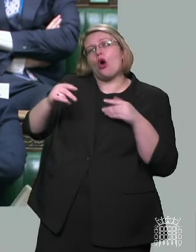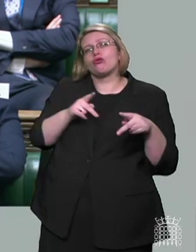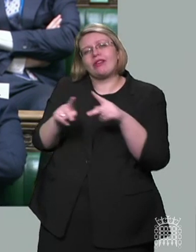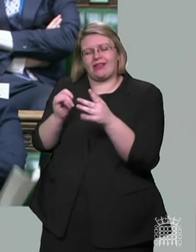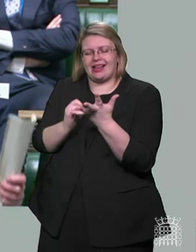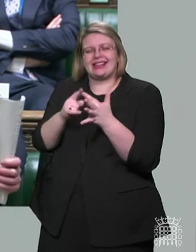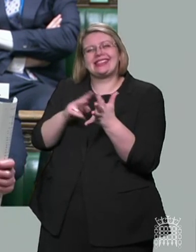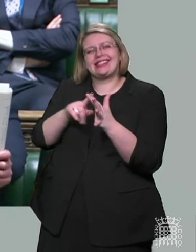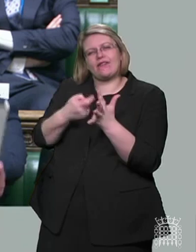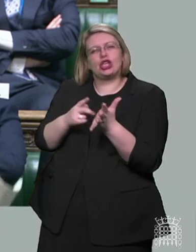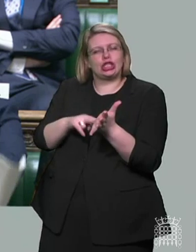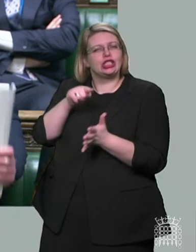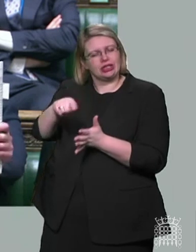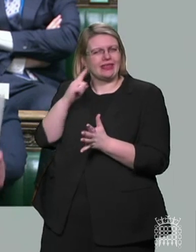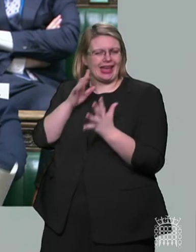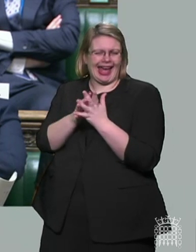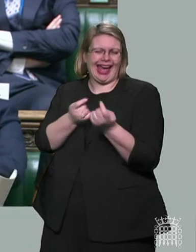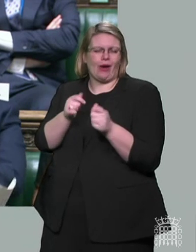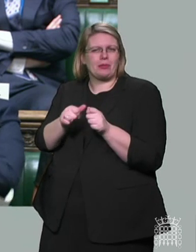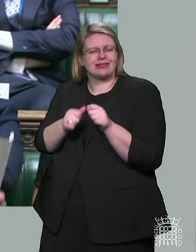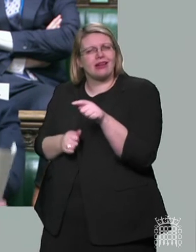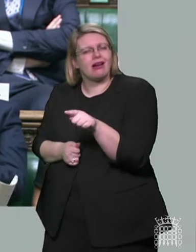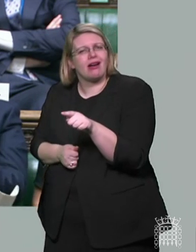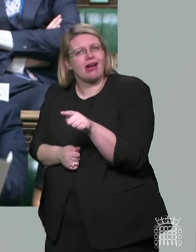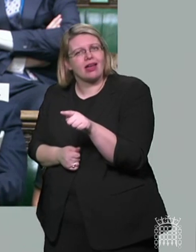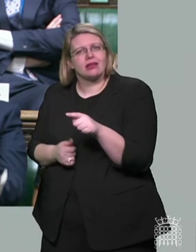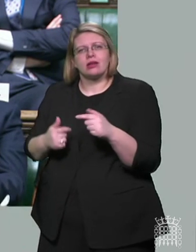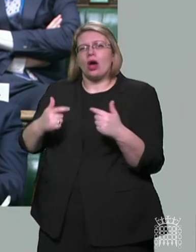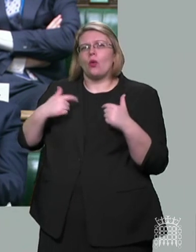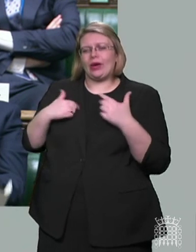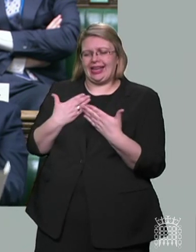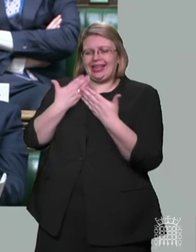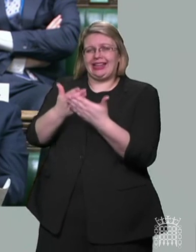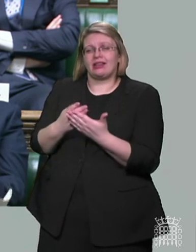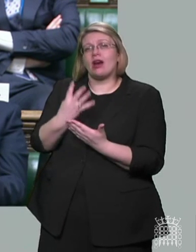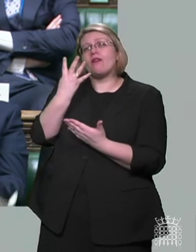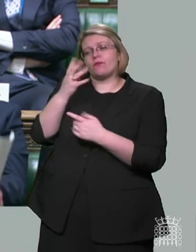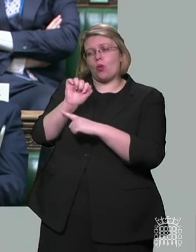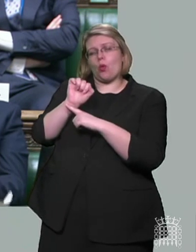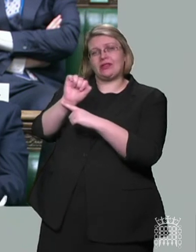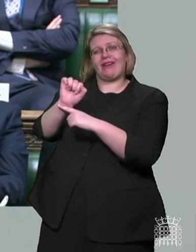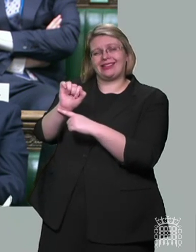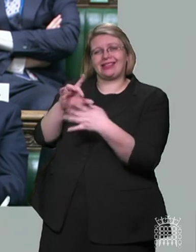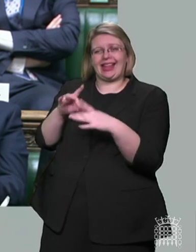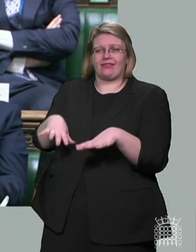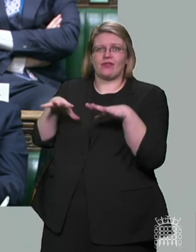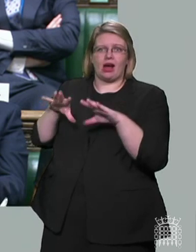In the meantime, we have put forward four opportunities for flood defences in Shrewsbury to the Department for Environment, Food and Rural Affairs.